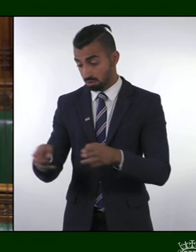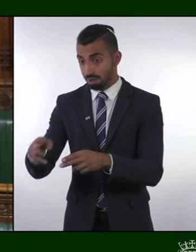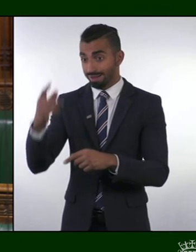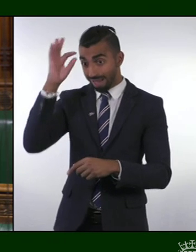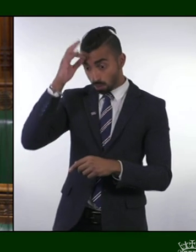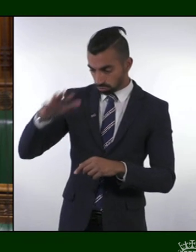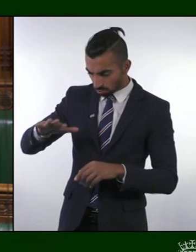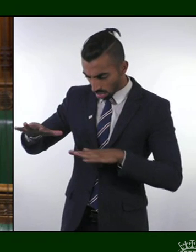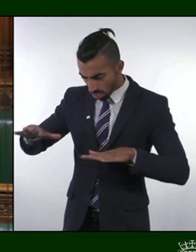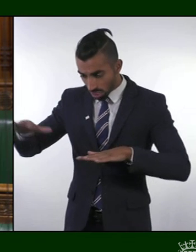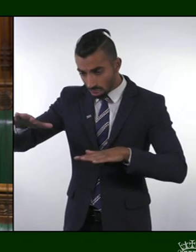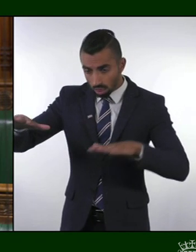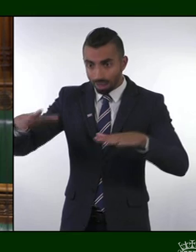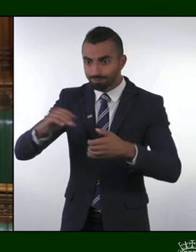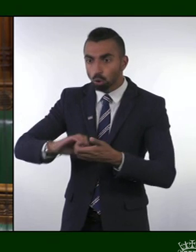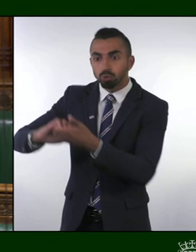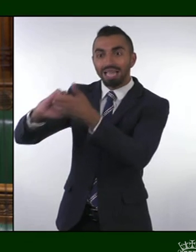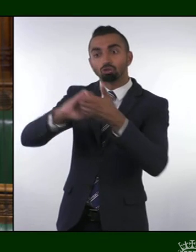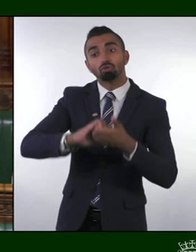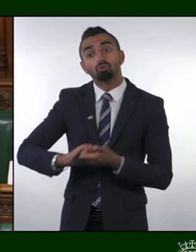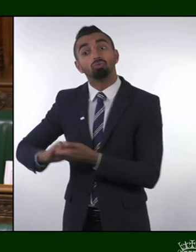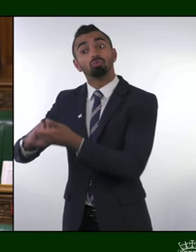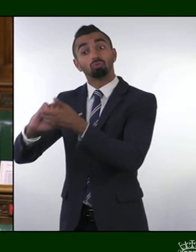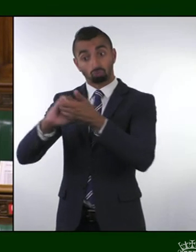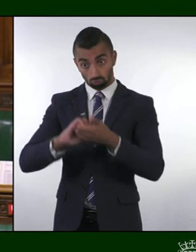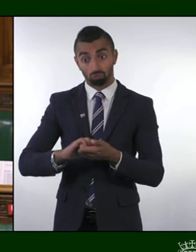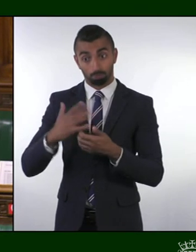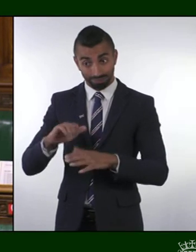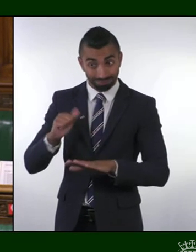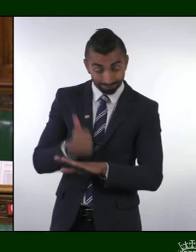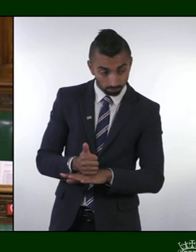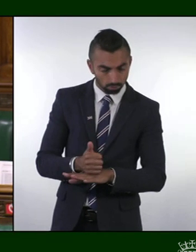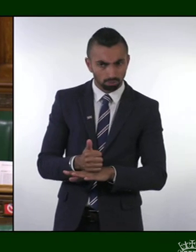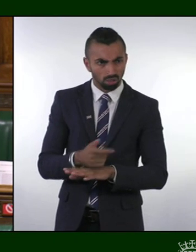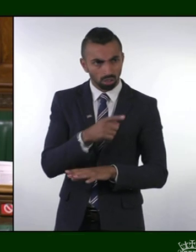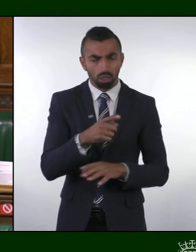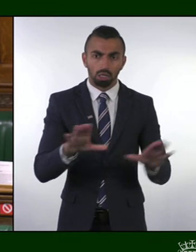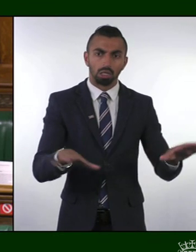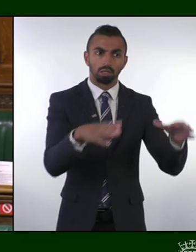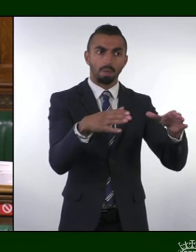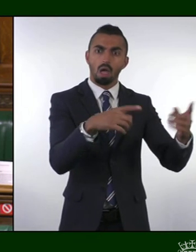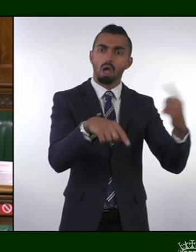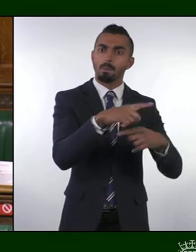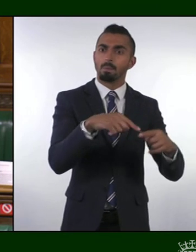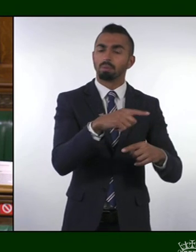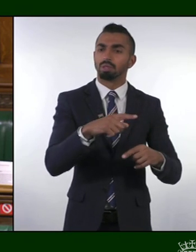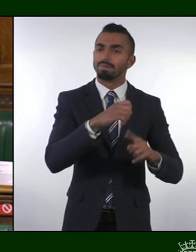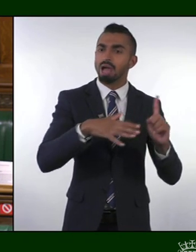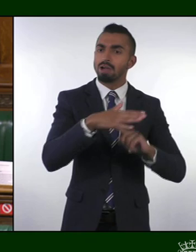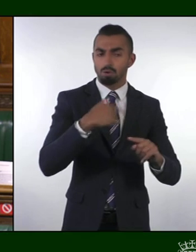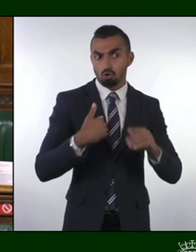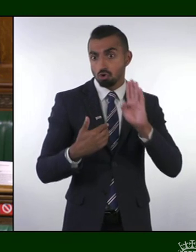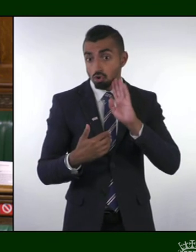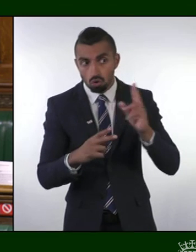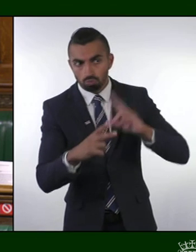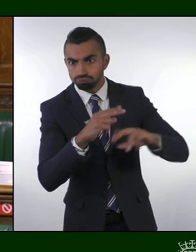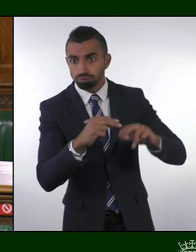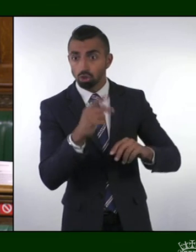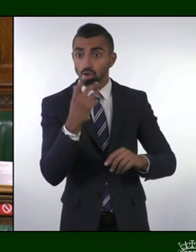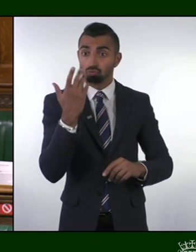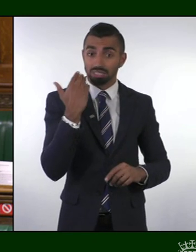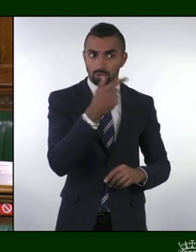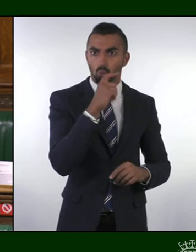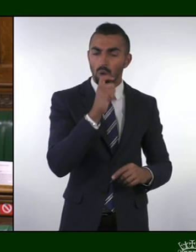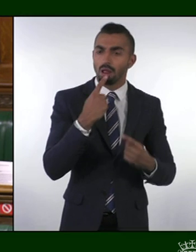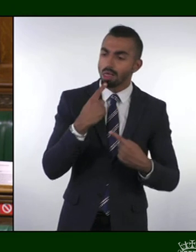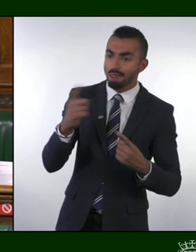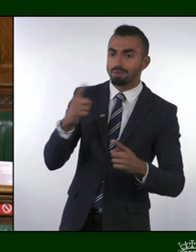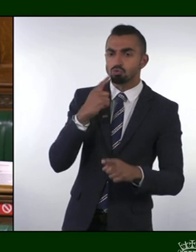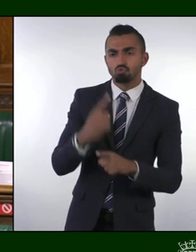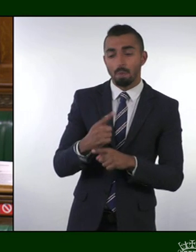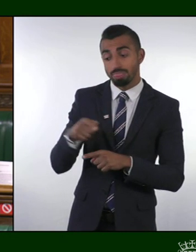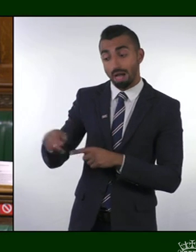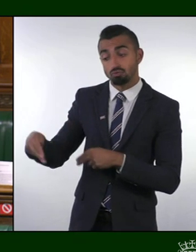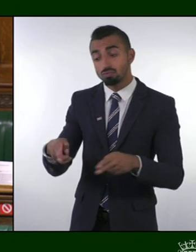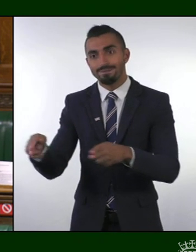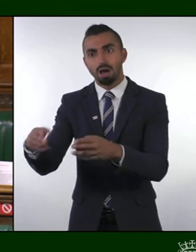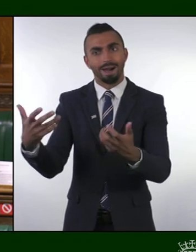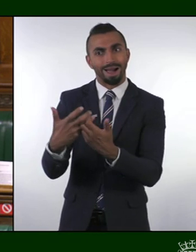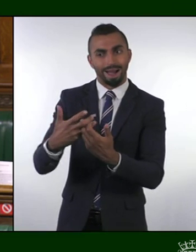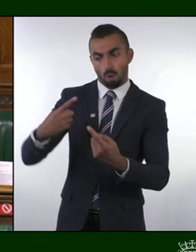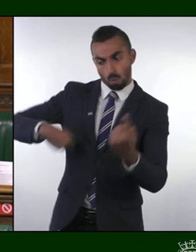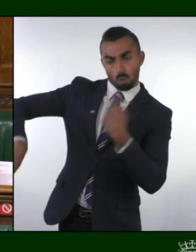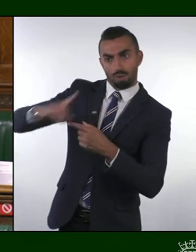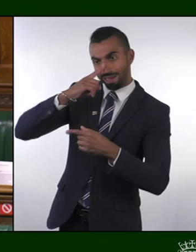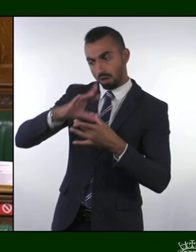I have been led to believe by the Environment Agency that an announcement is imminent on additional support for the River Severn Partnership in order to secure a more holistic solution for the management of this river.